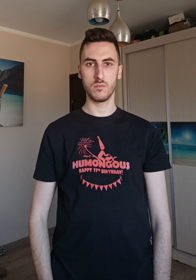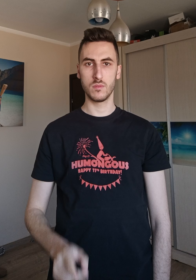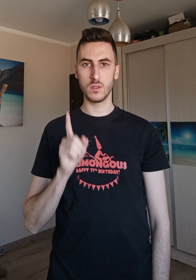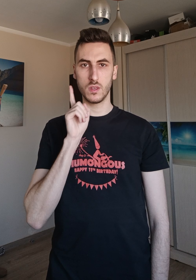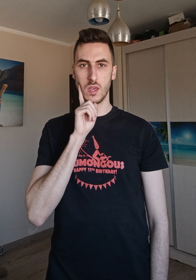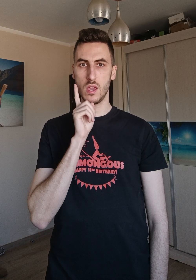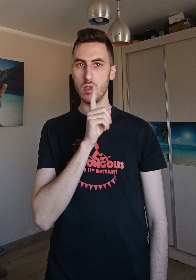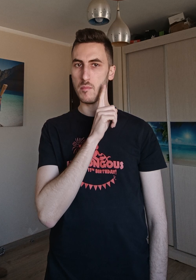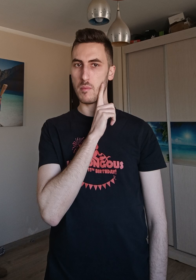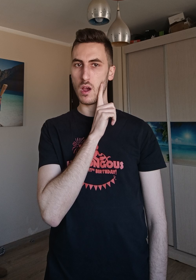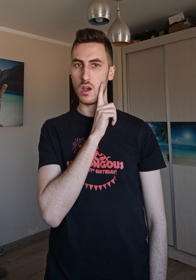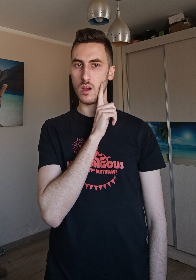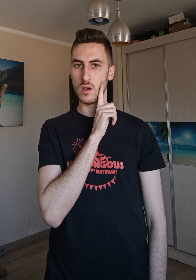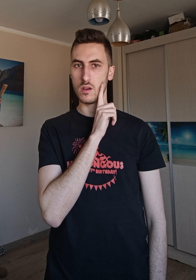אמא